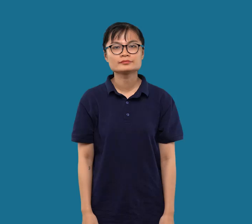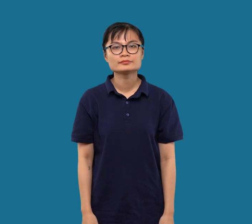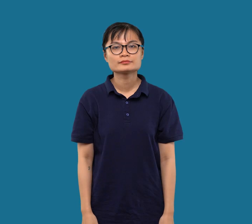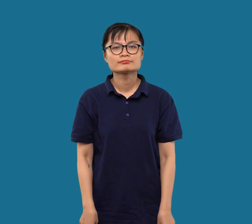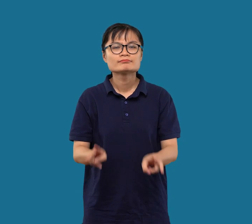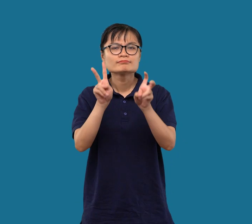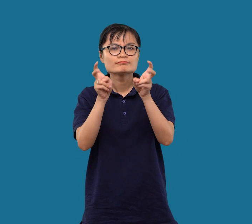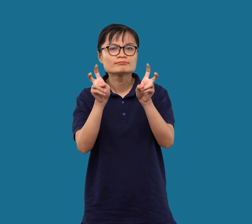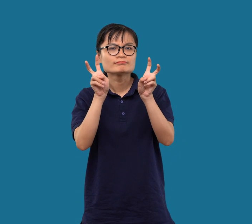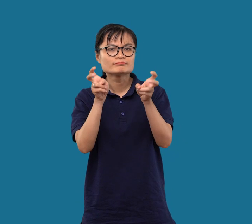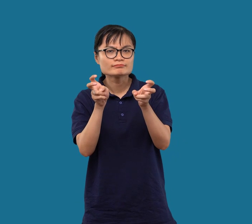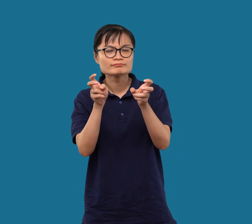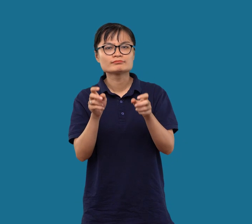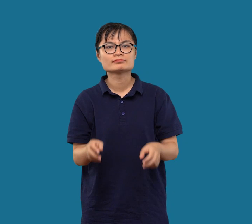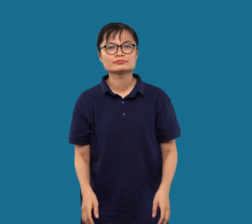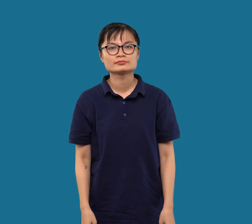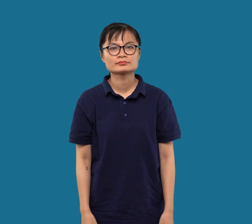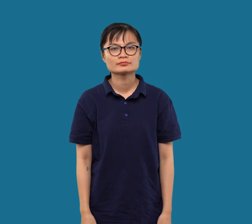đề tài